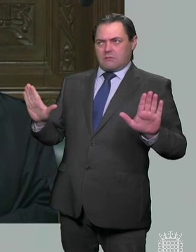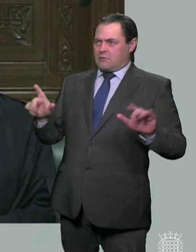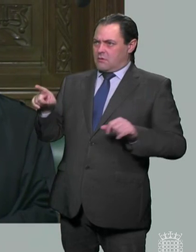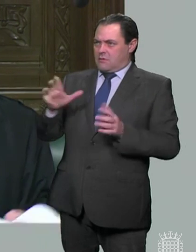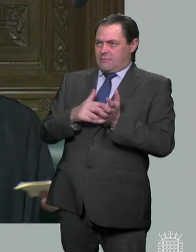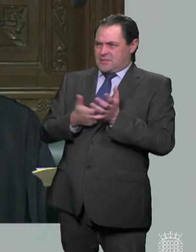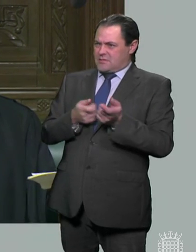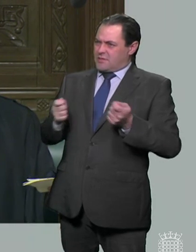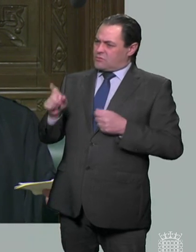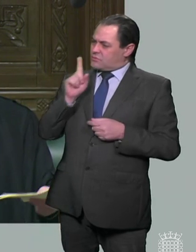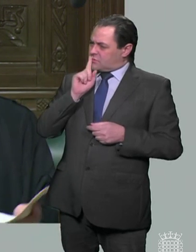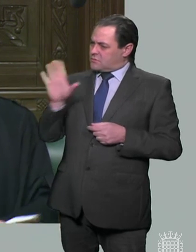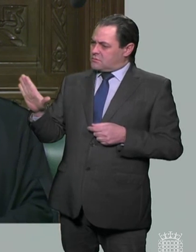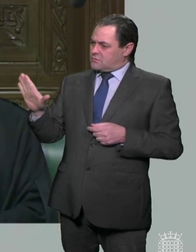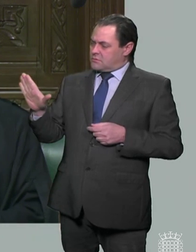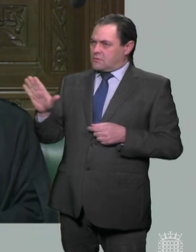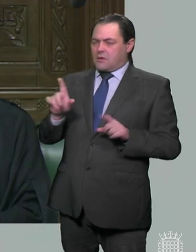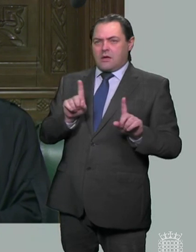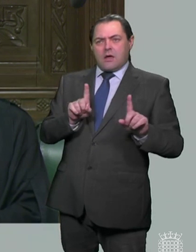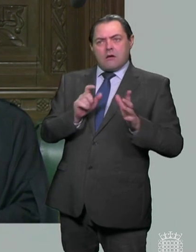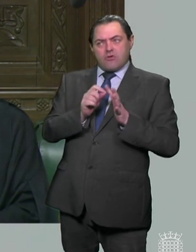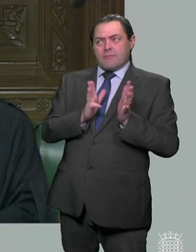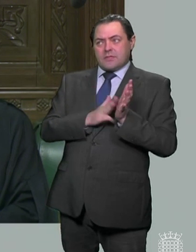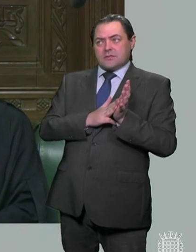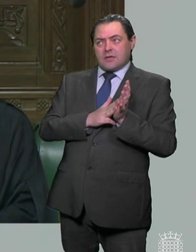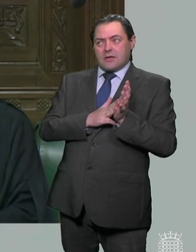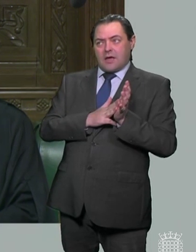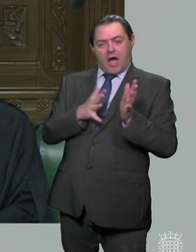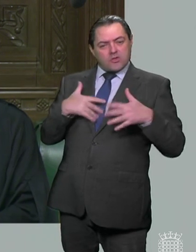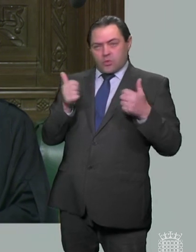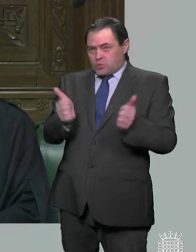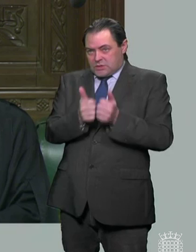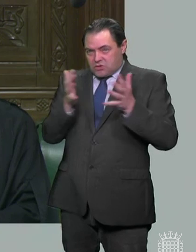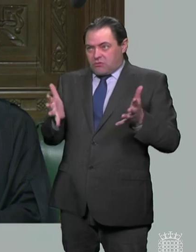Order. Prime Minister, I do not want to fall out about it.